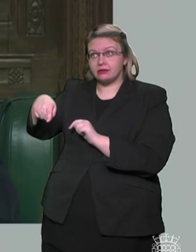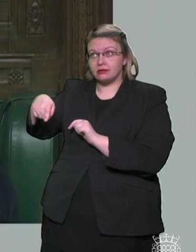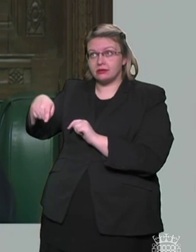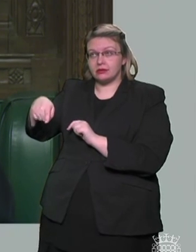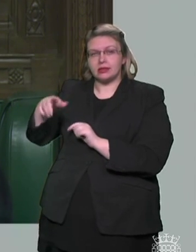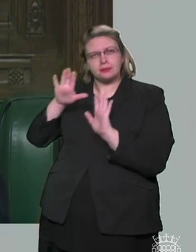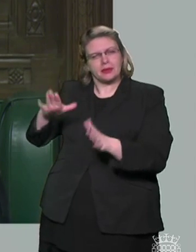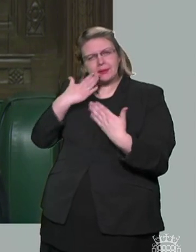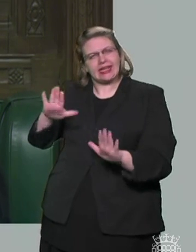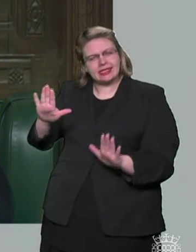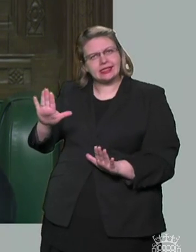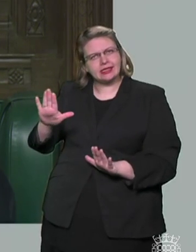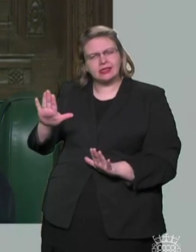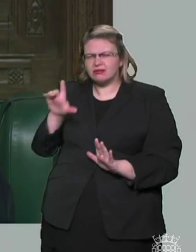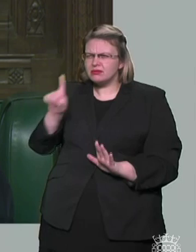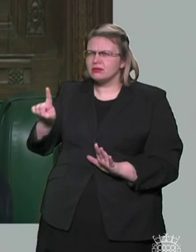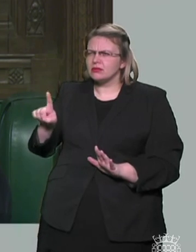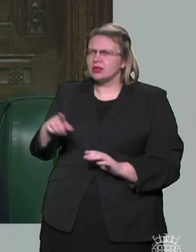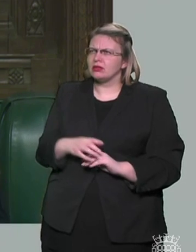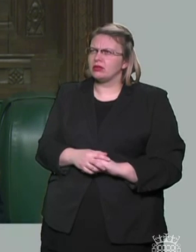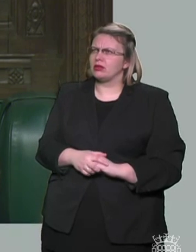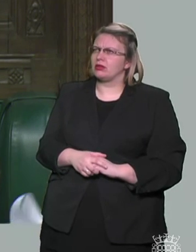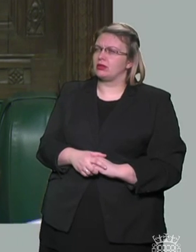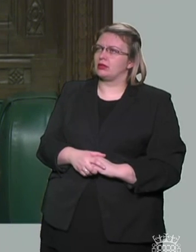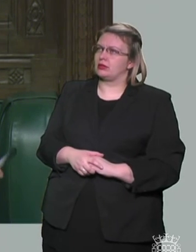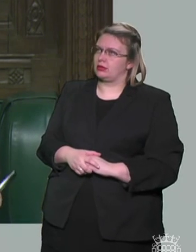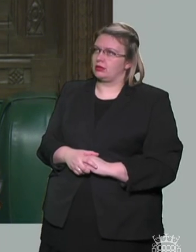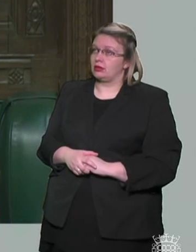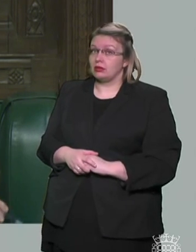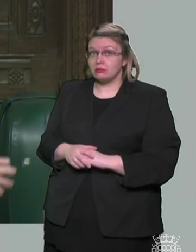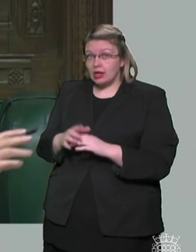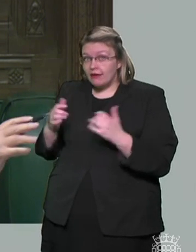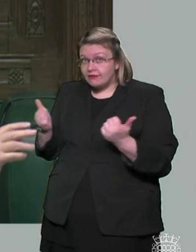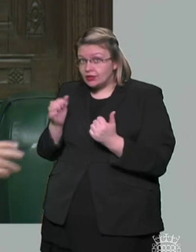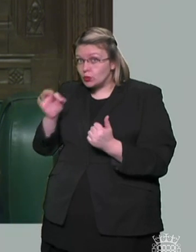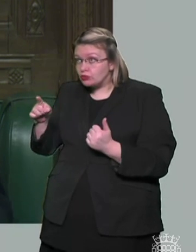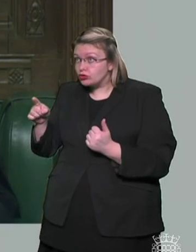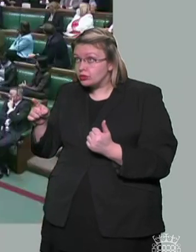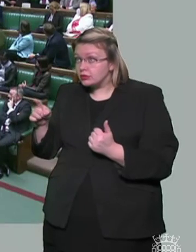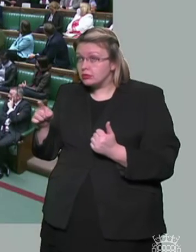Order. You will sit down, please. I hope that we have come to the end of the question.